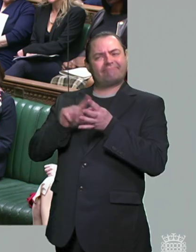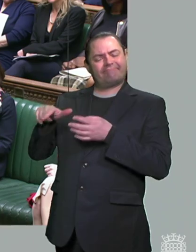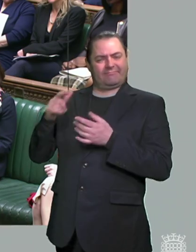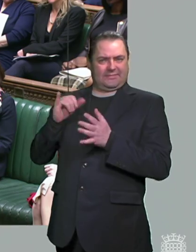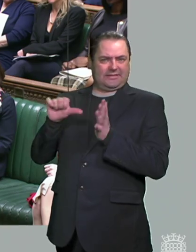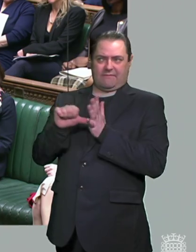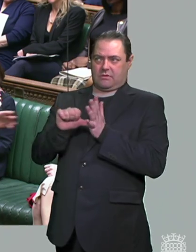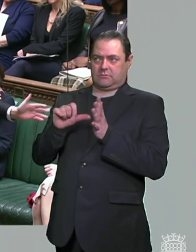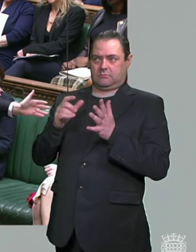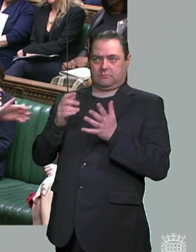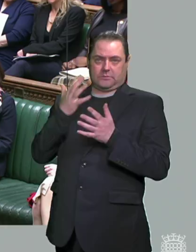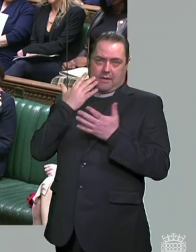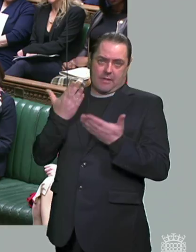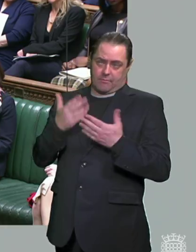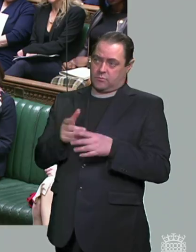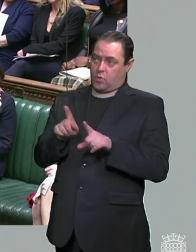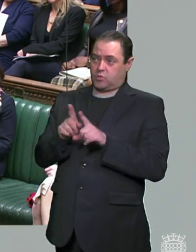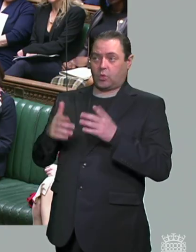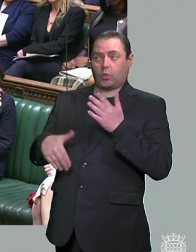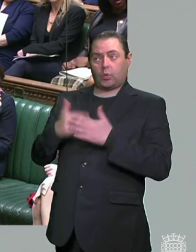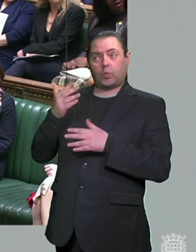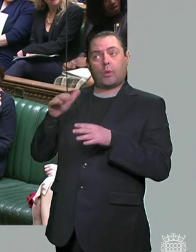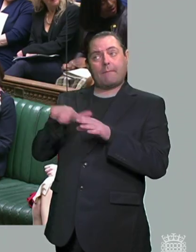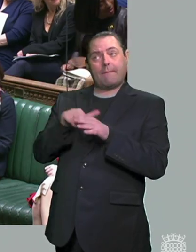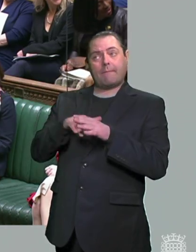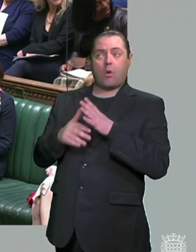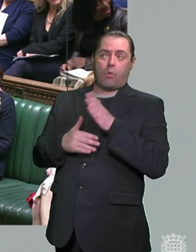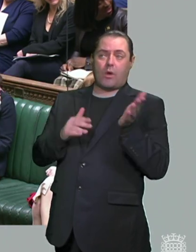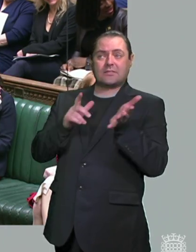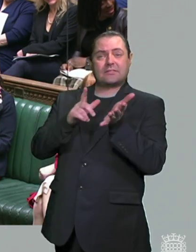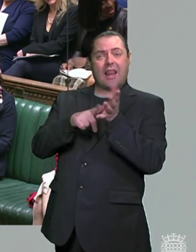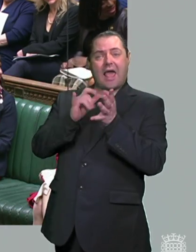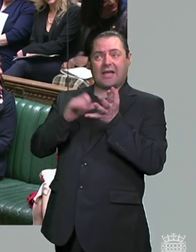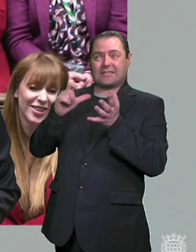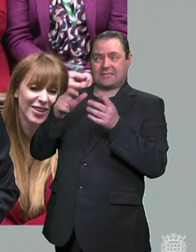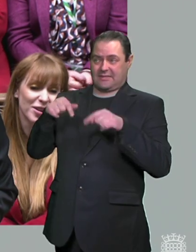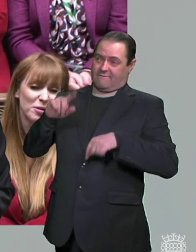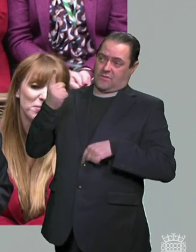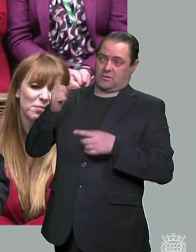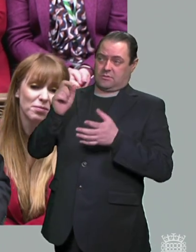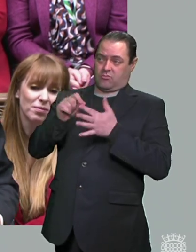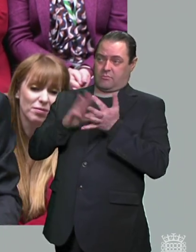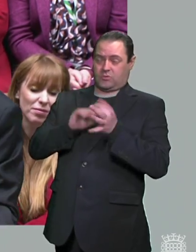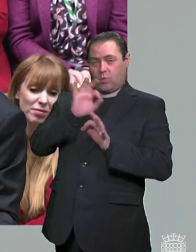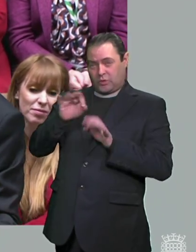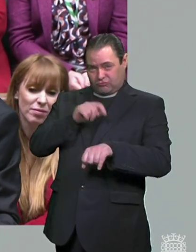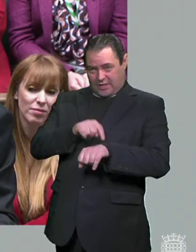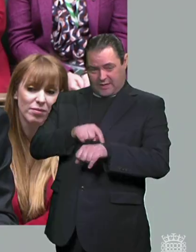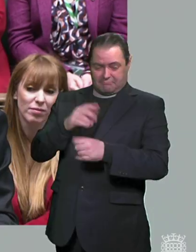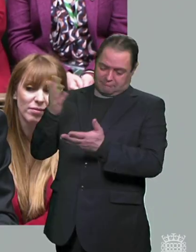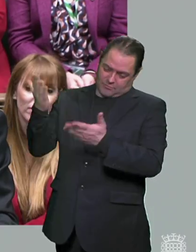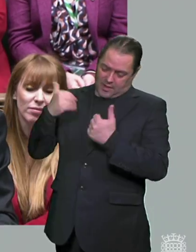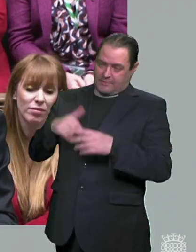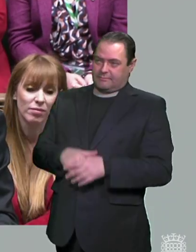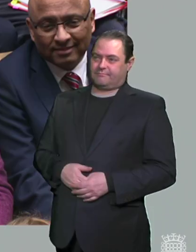I welcome my honourable Friend the Member for West Lancashire to her first PMQs.